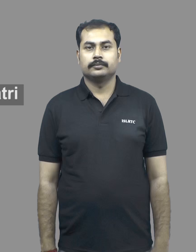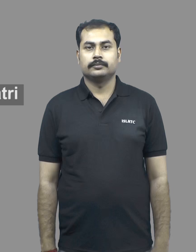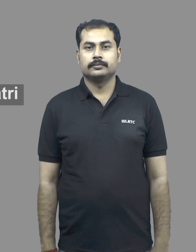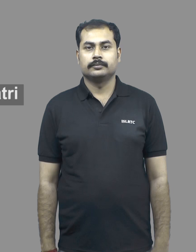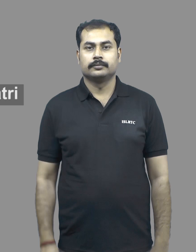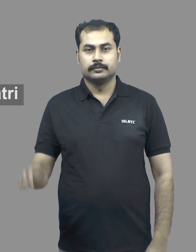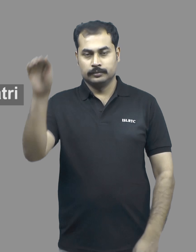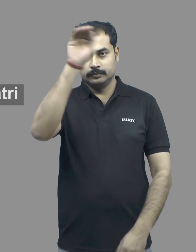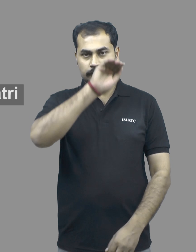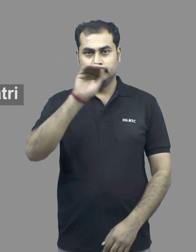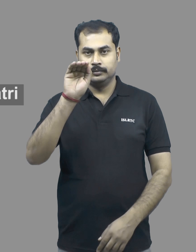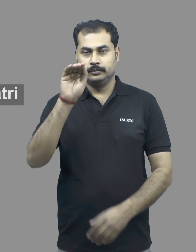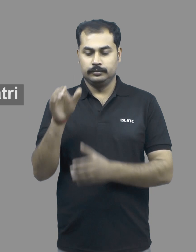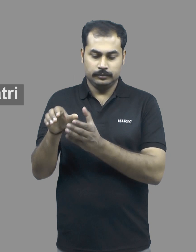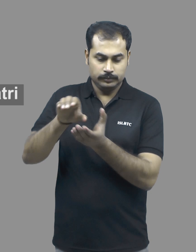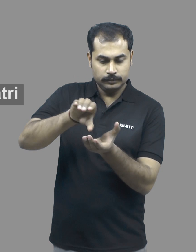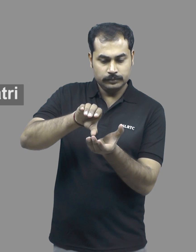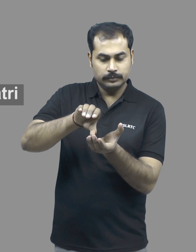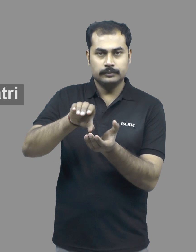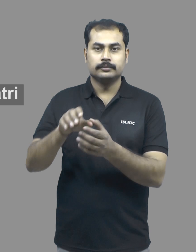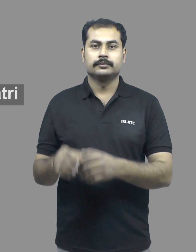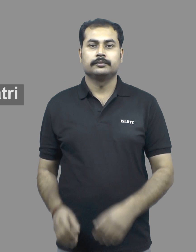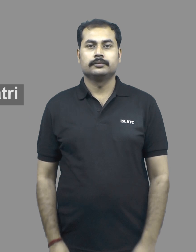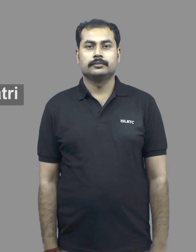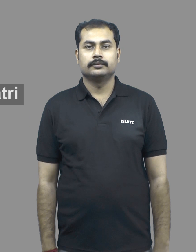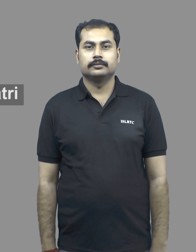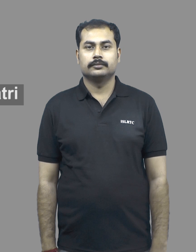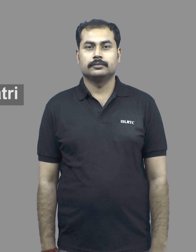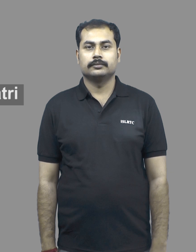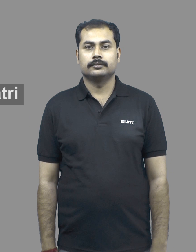Maha Shivaratri